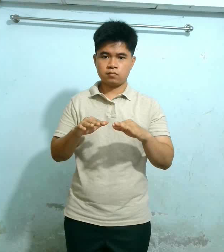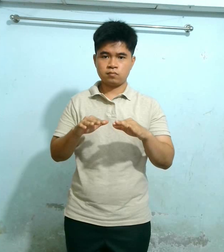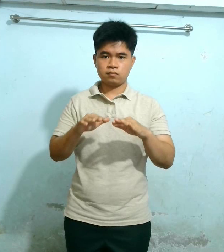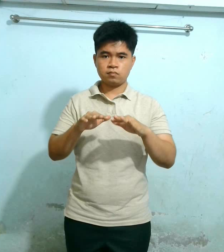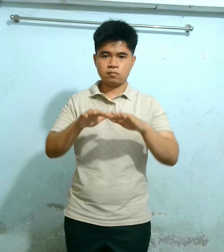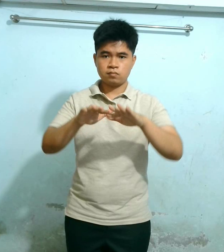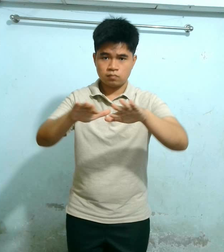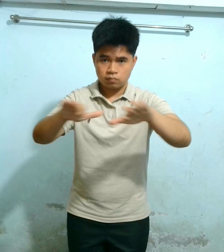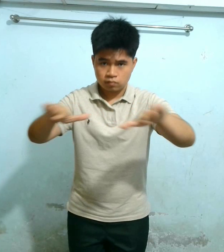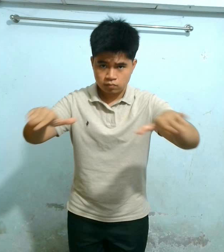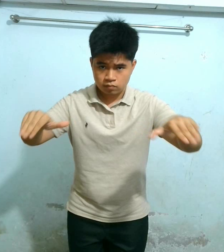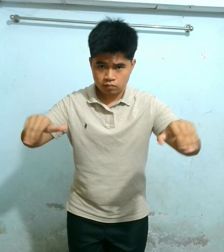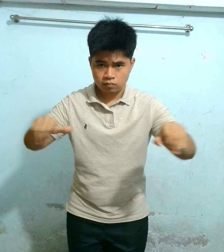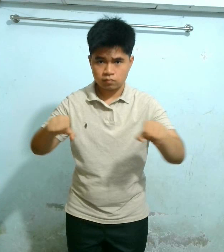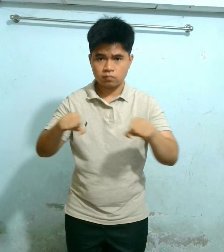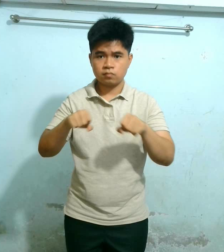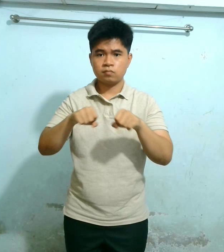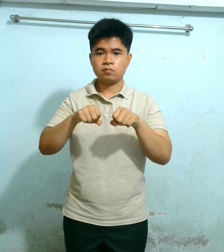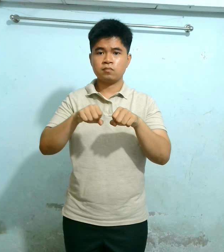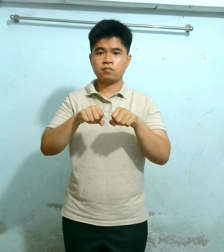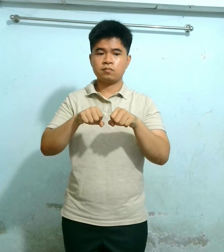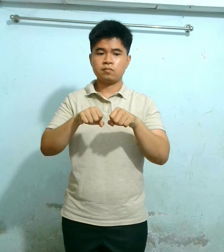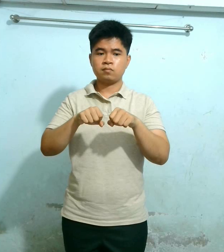boi